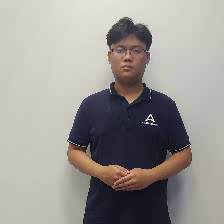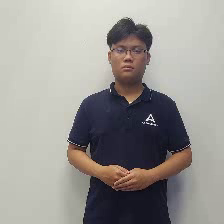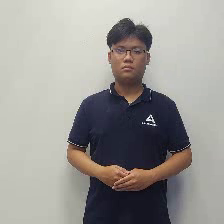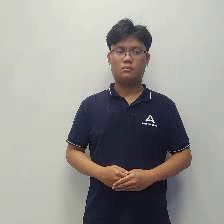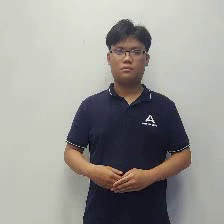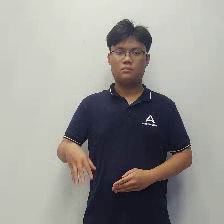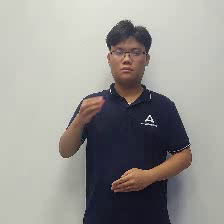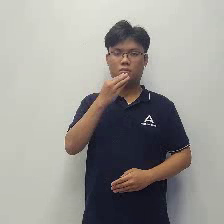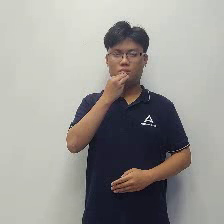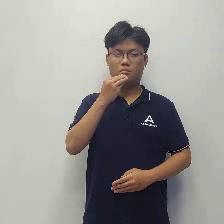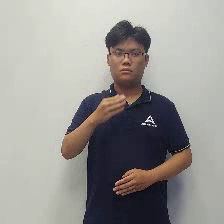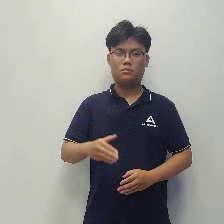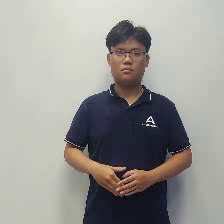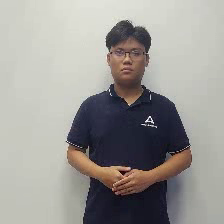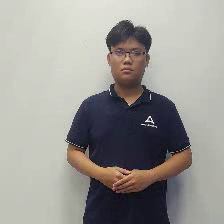Ăn